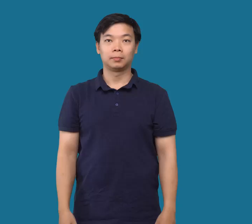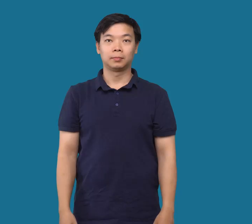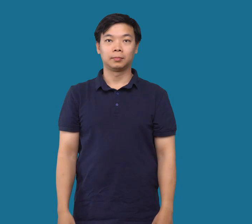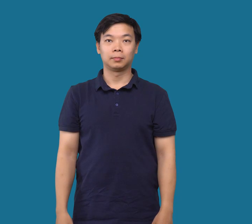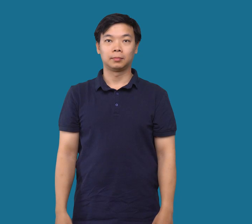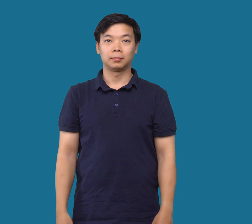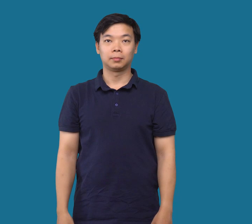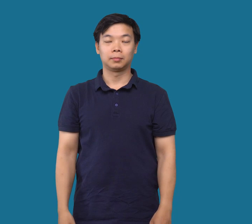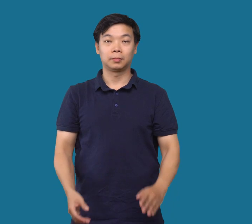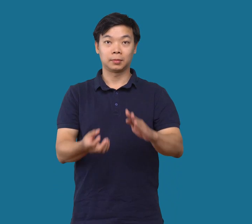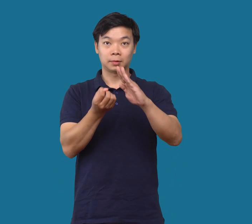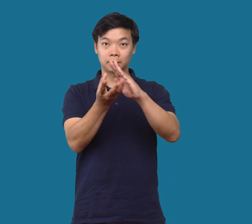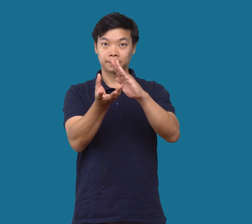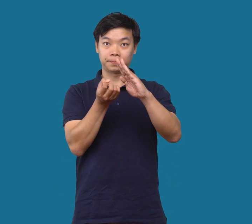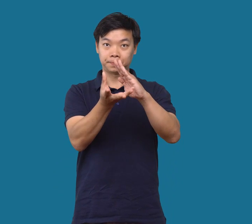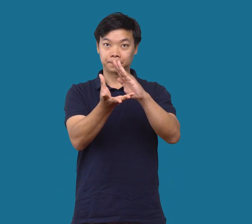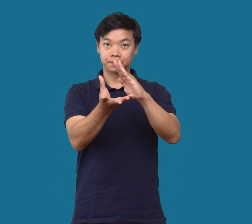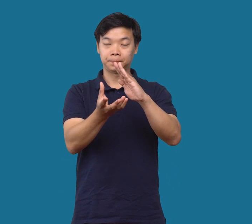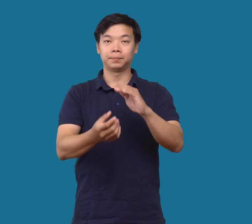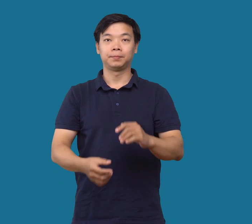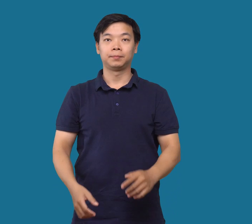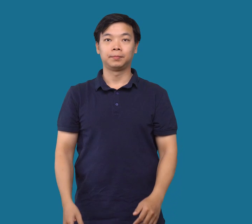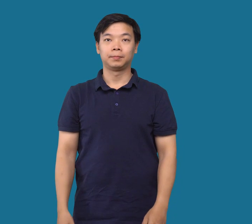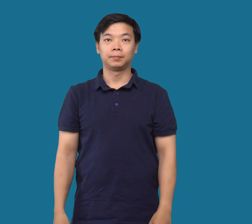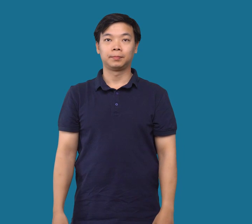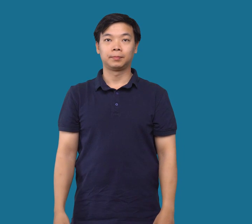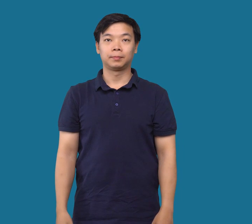cửa hàng